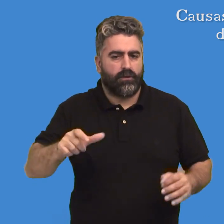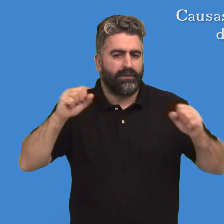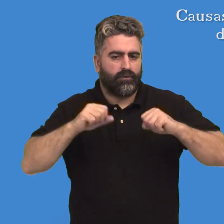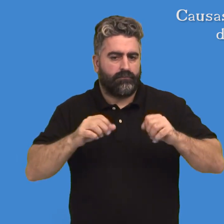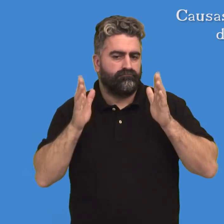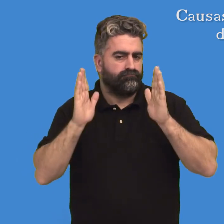mayor